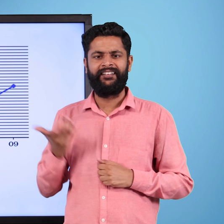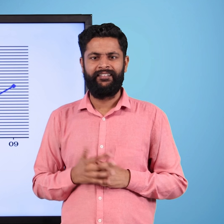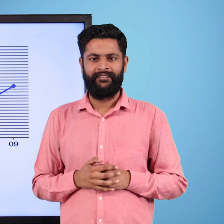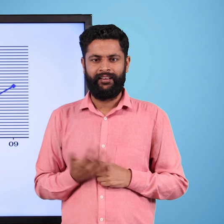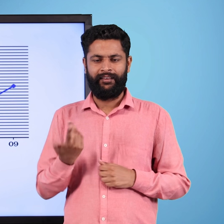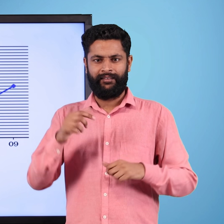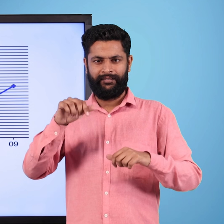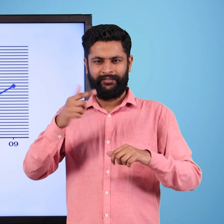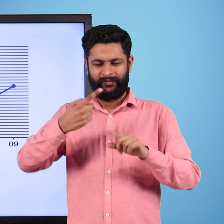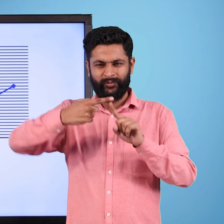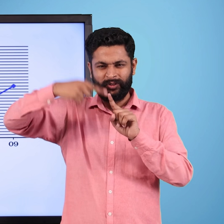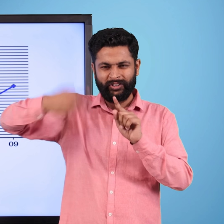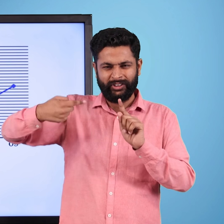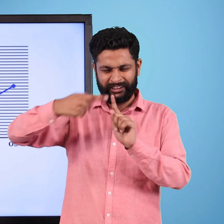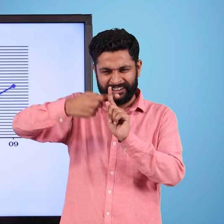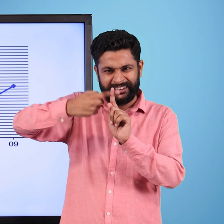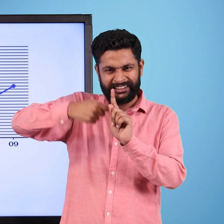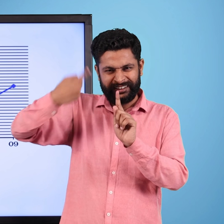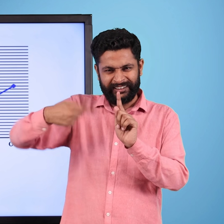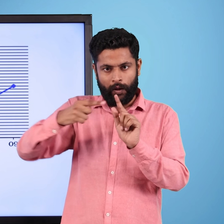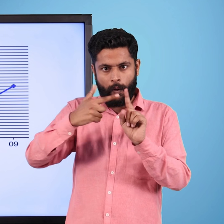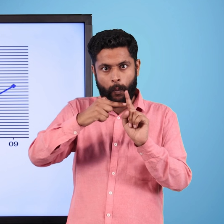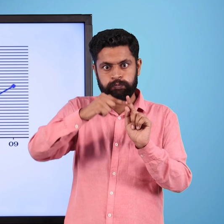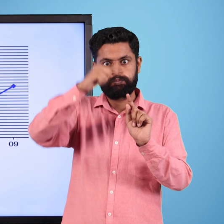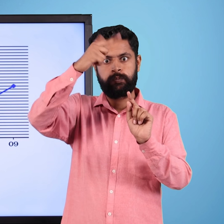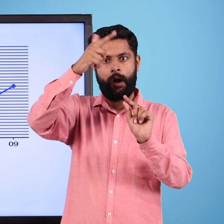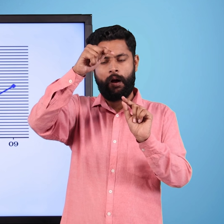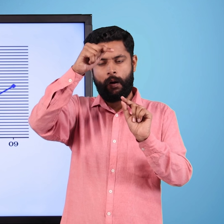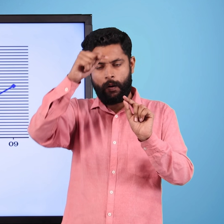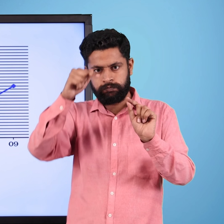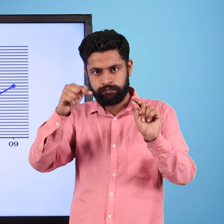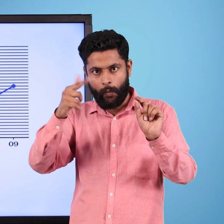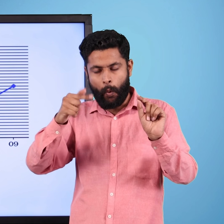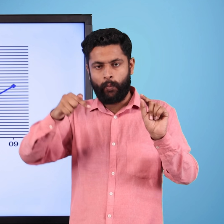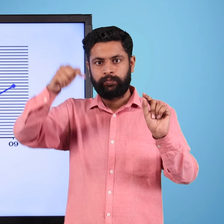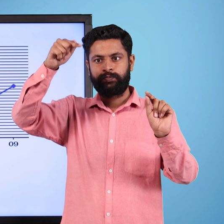this is a line graph showing the maximum temperature.